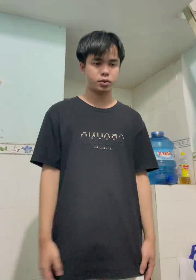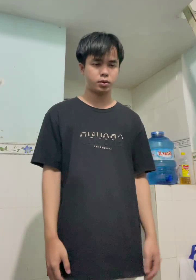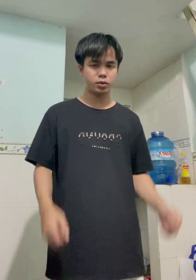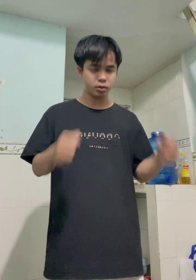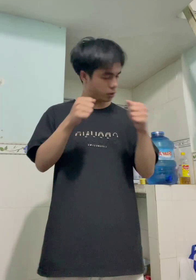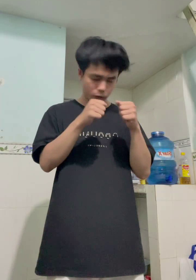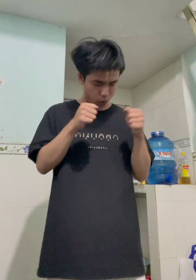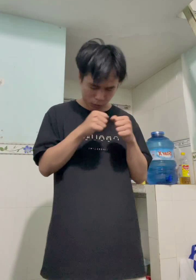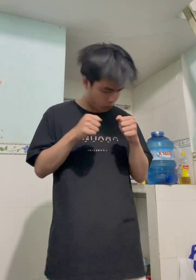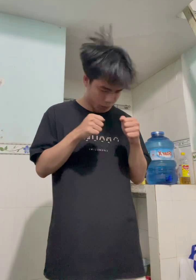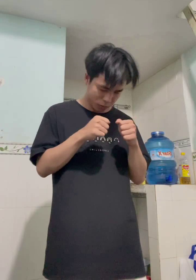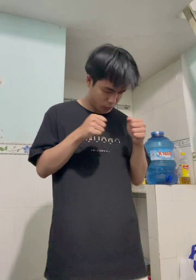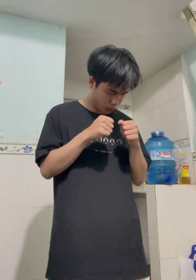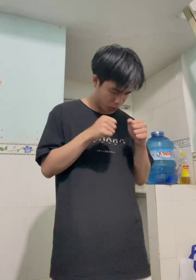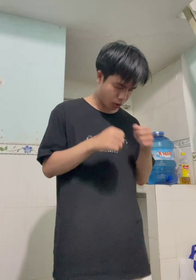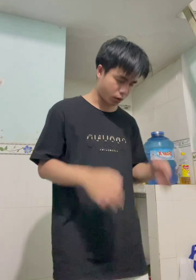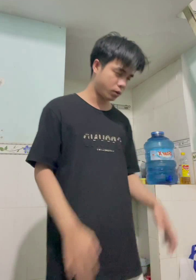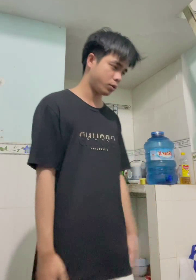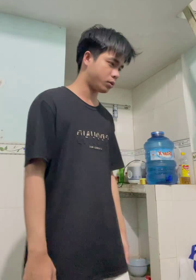lanh